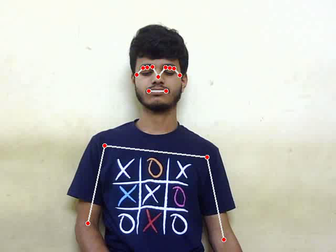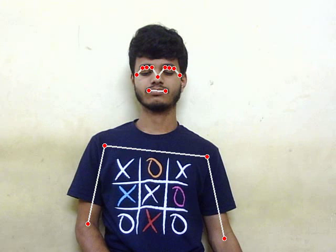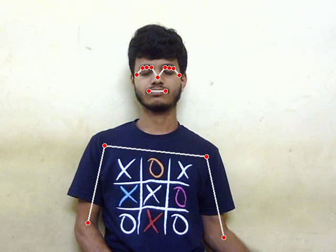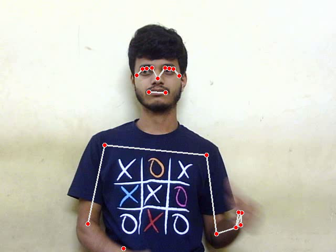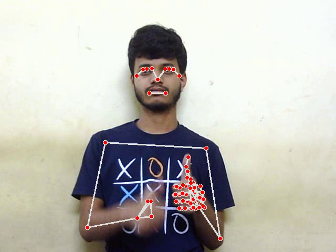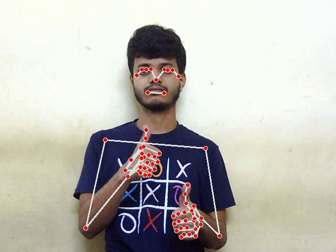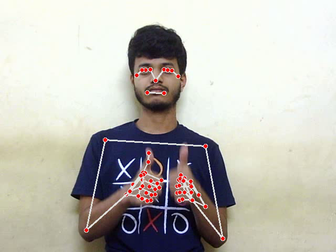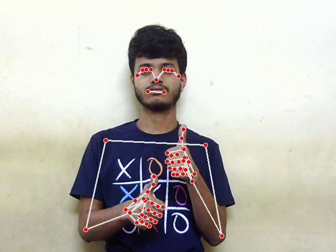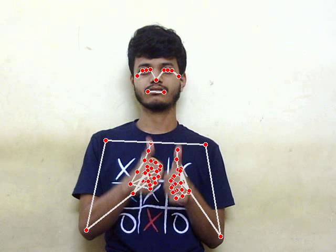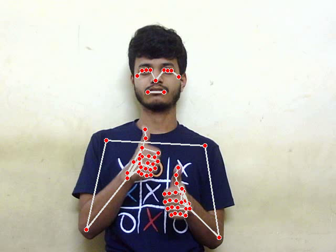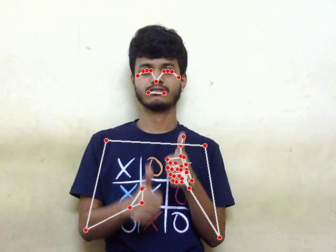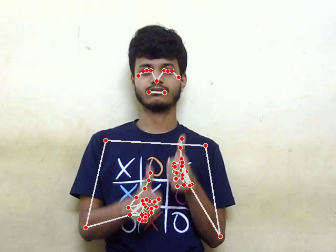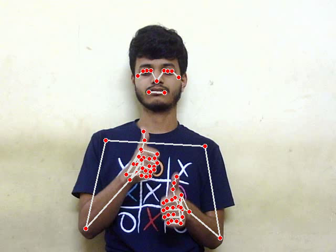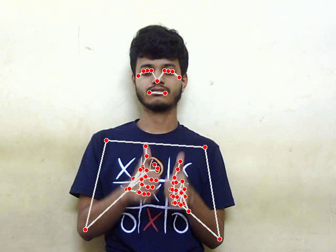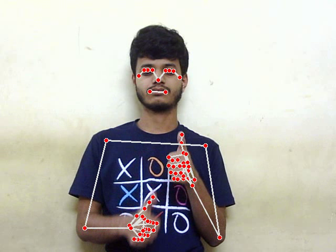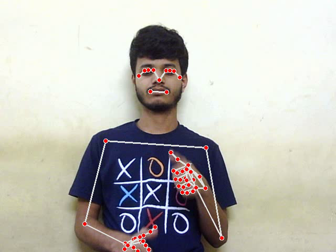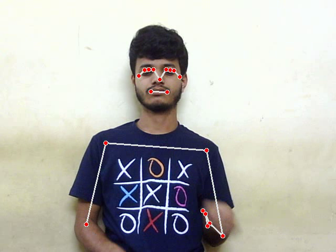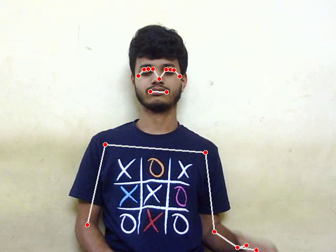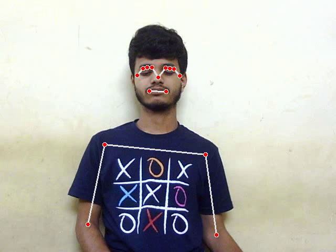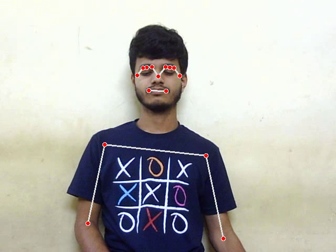which